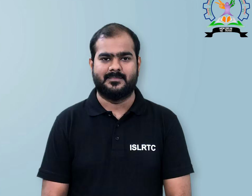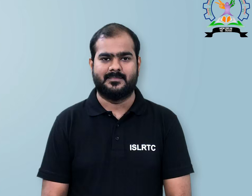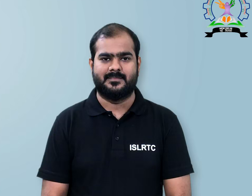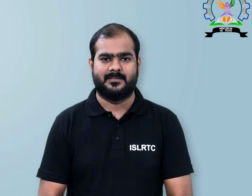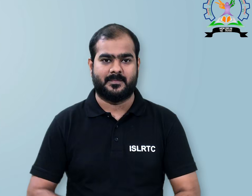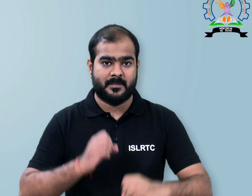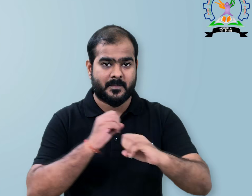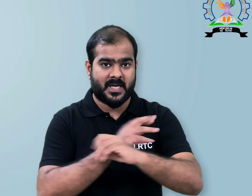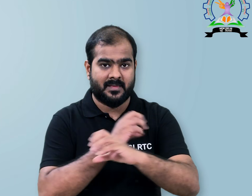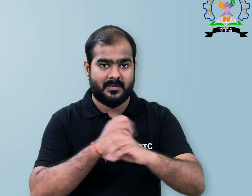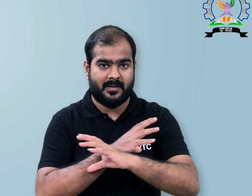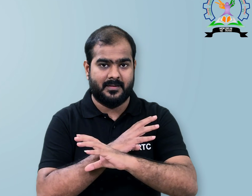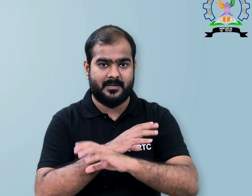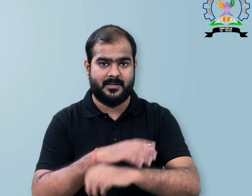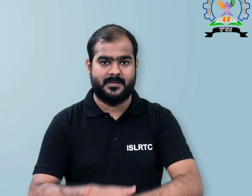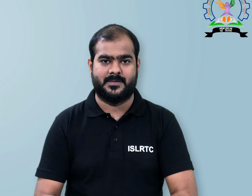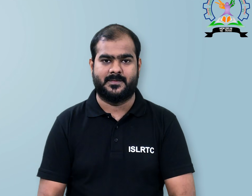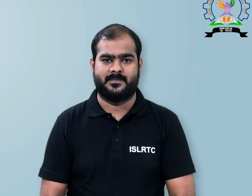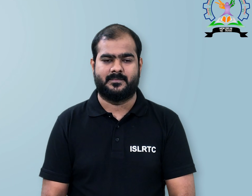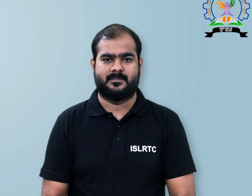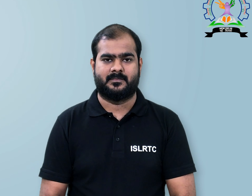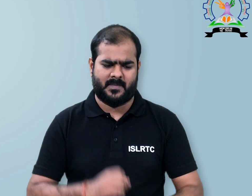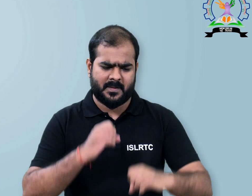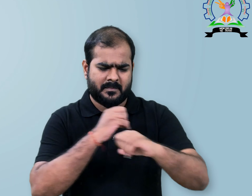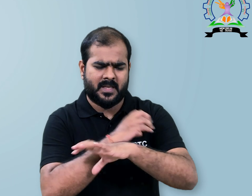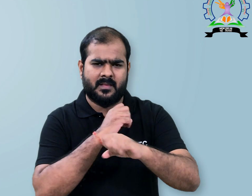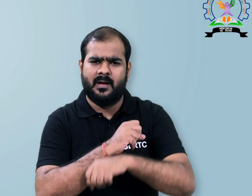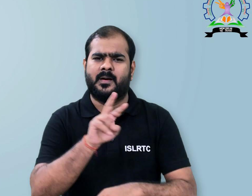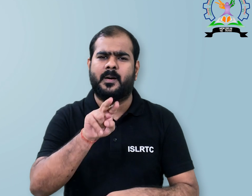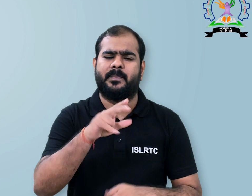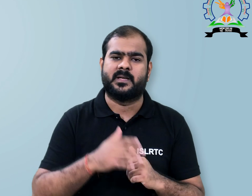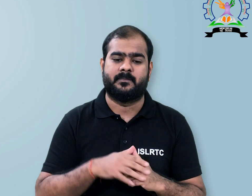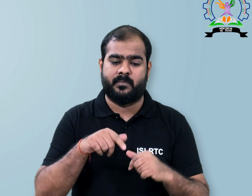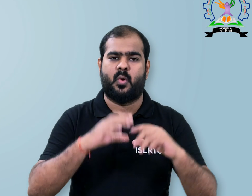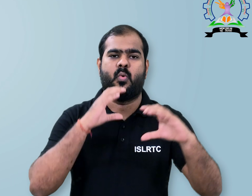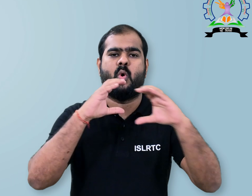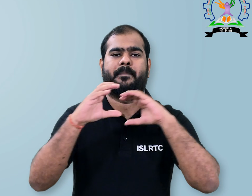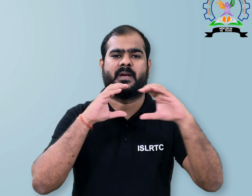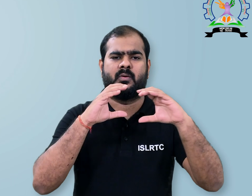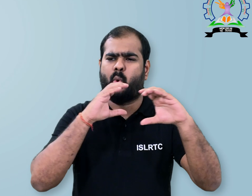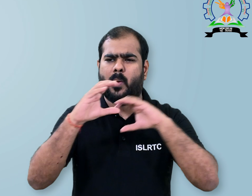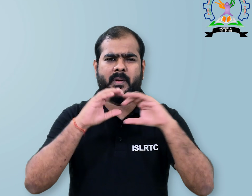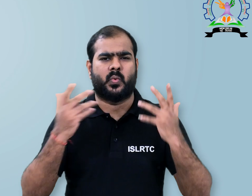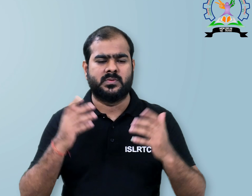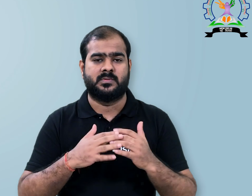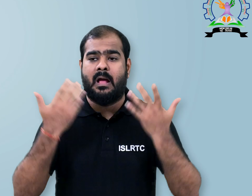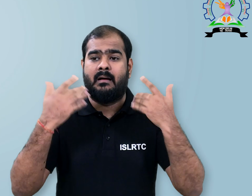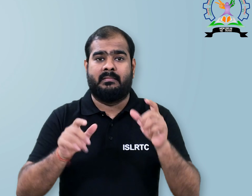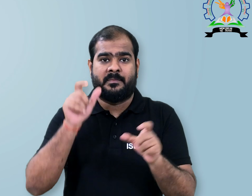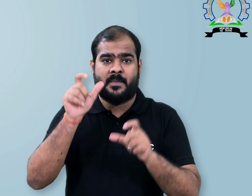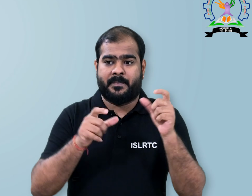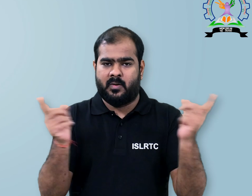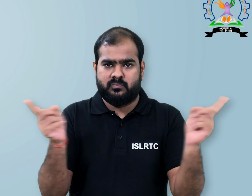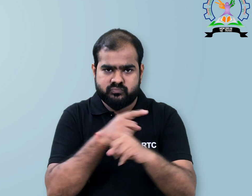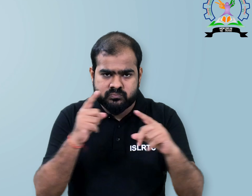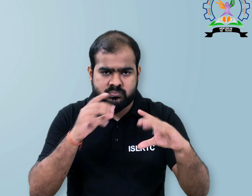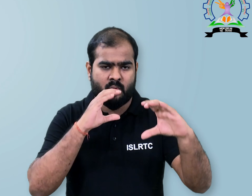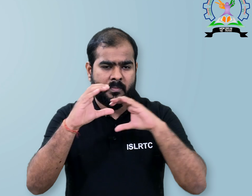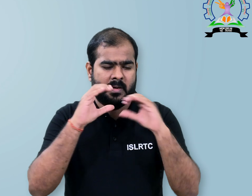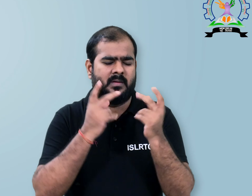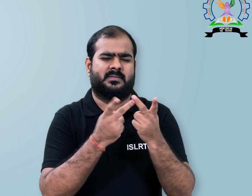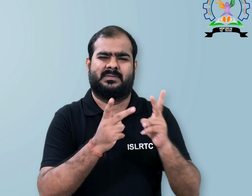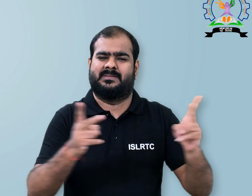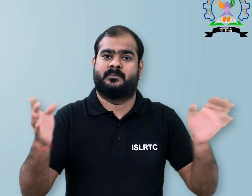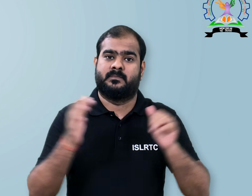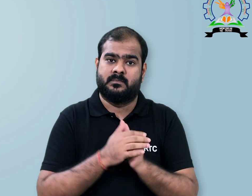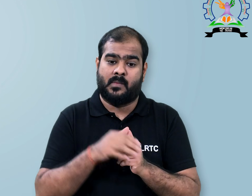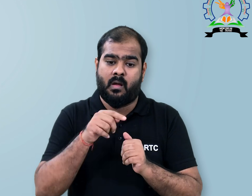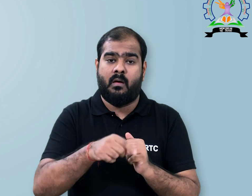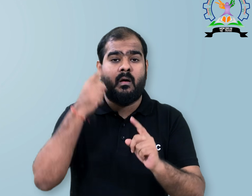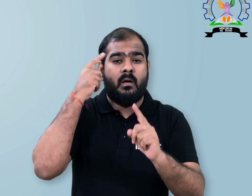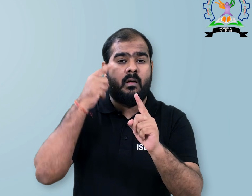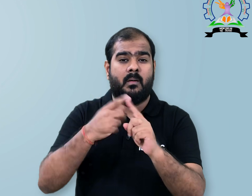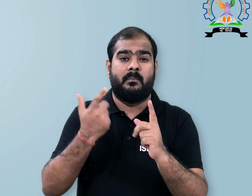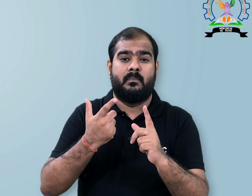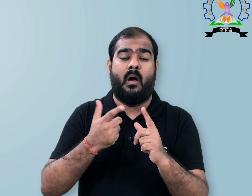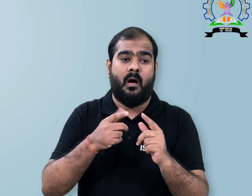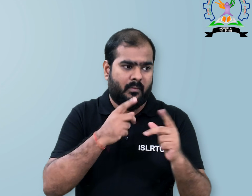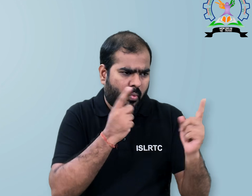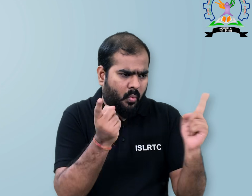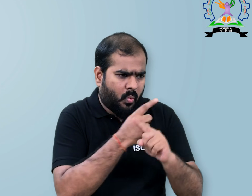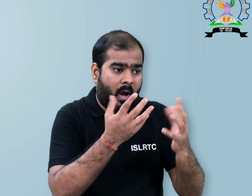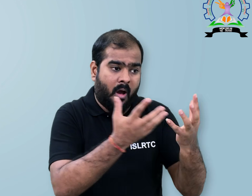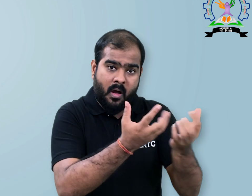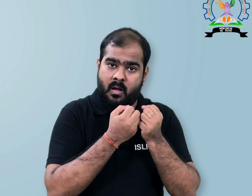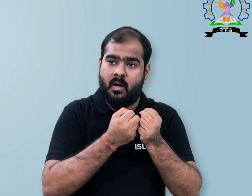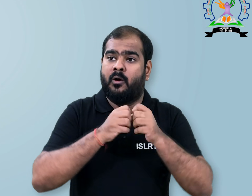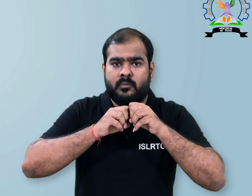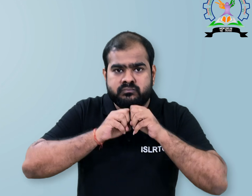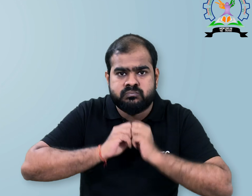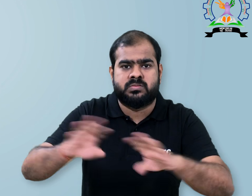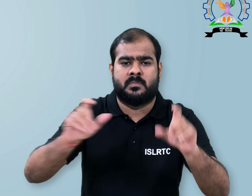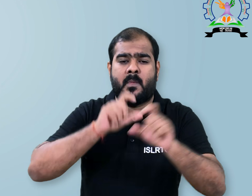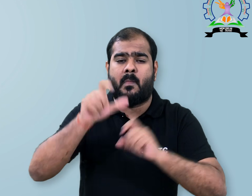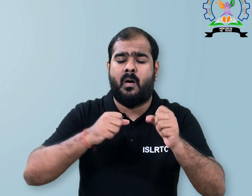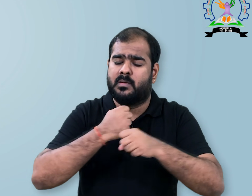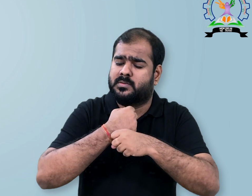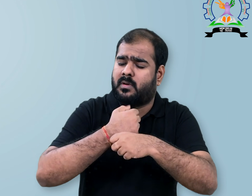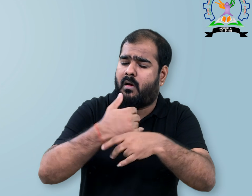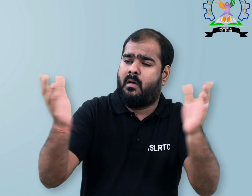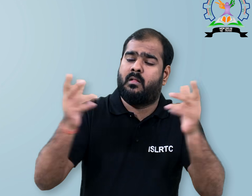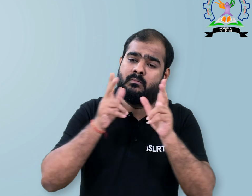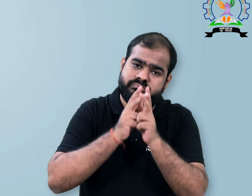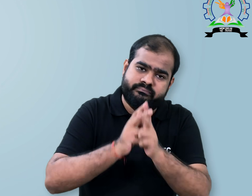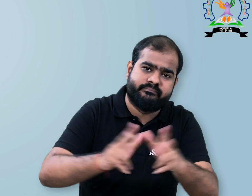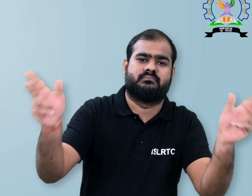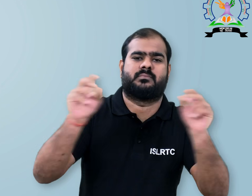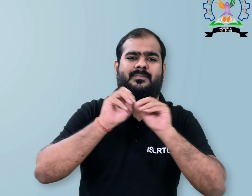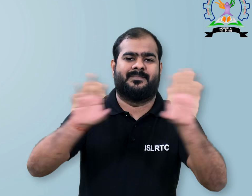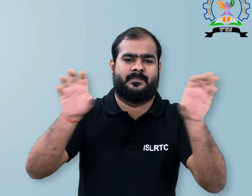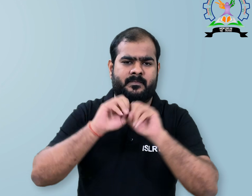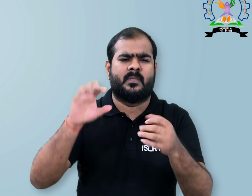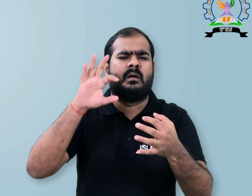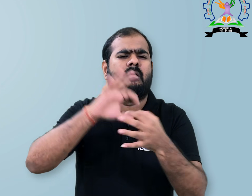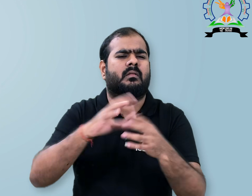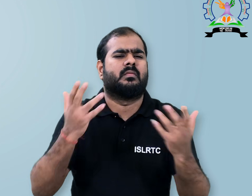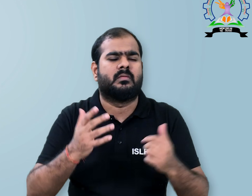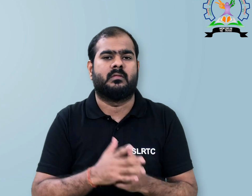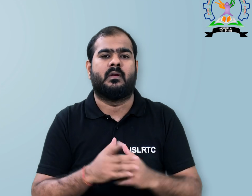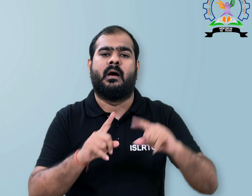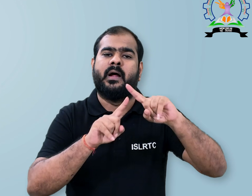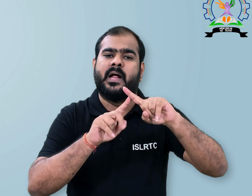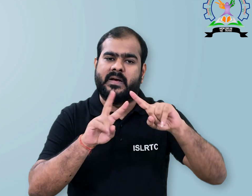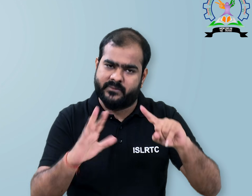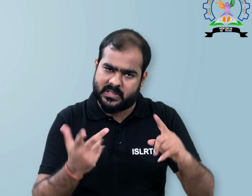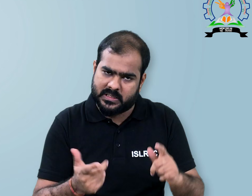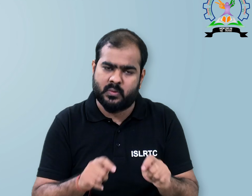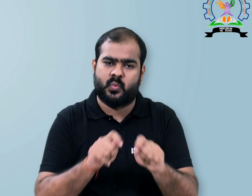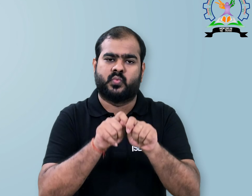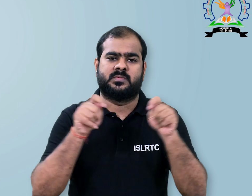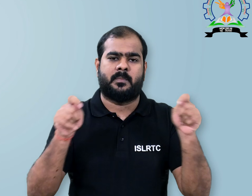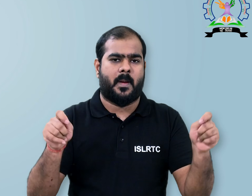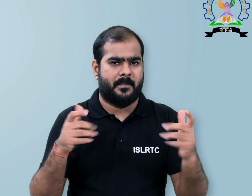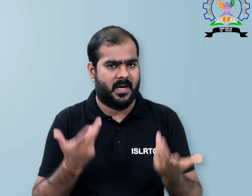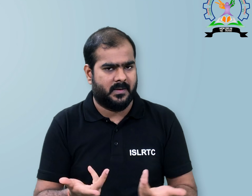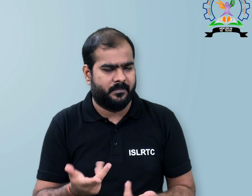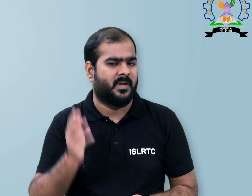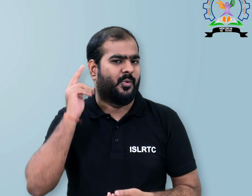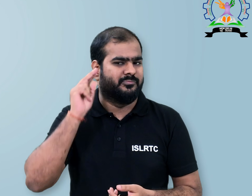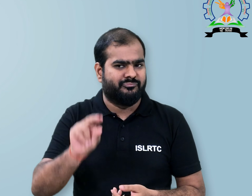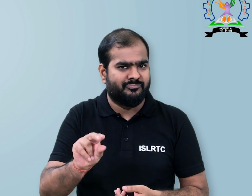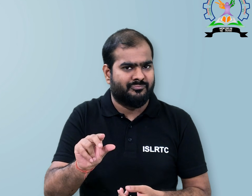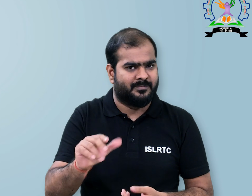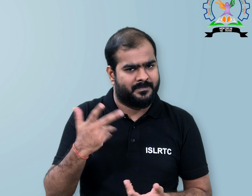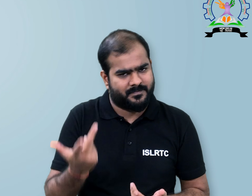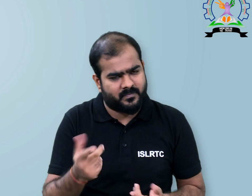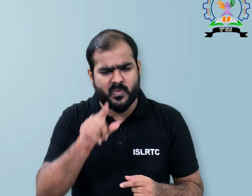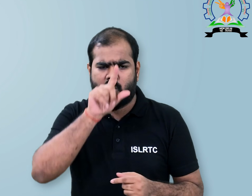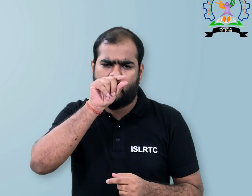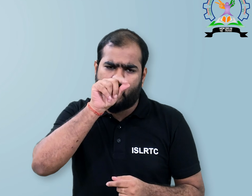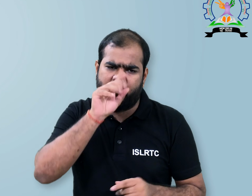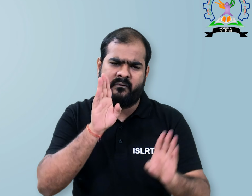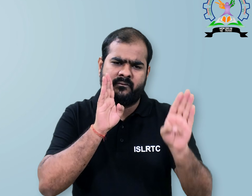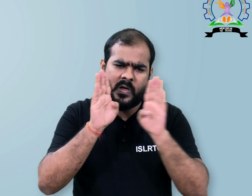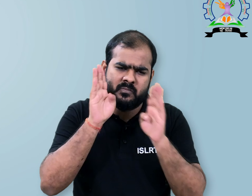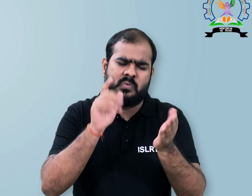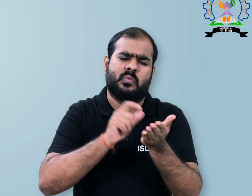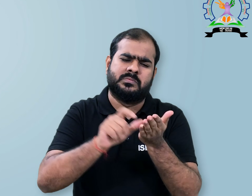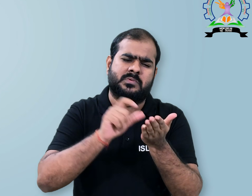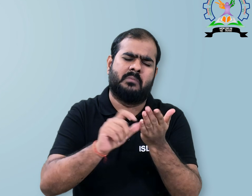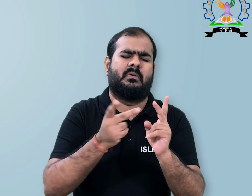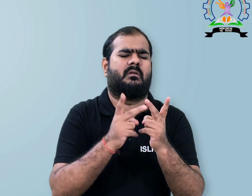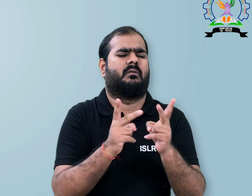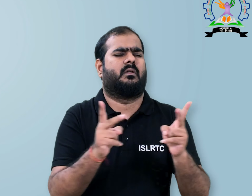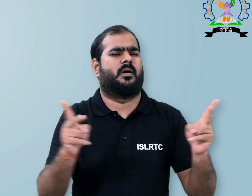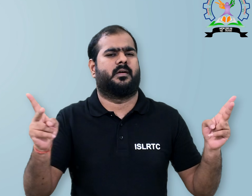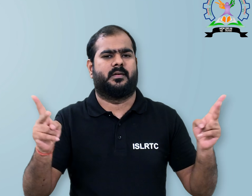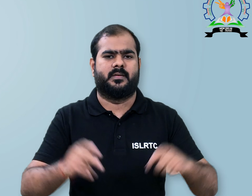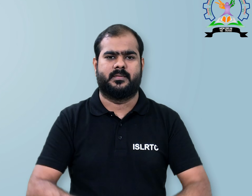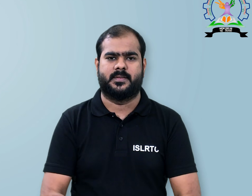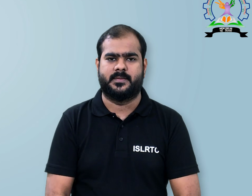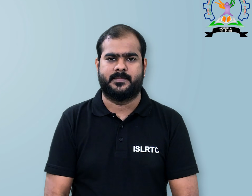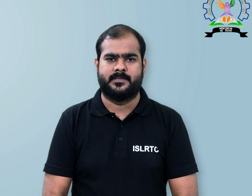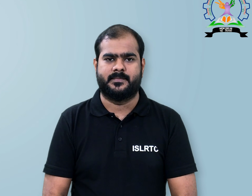Media The means of communication that reach large numbers of people, such as television, newspapers, and radio.